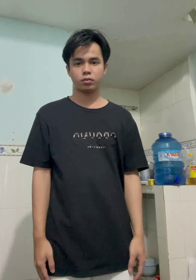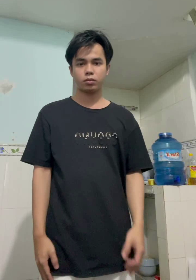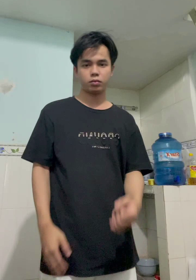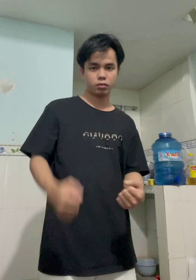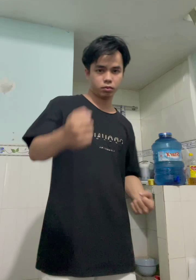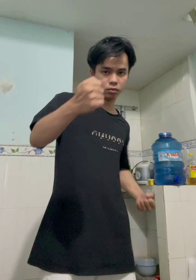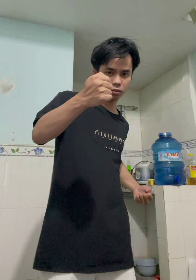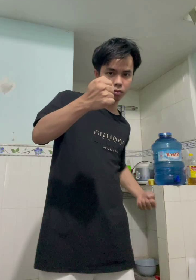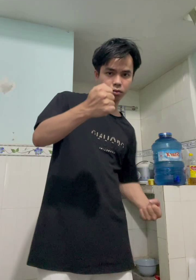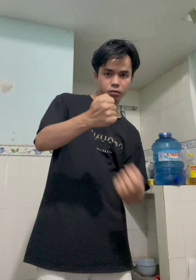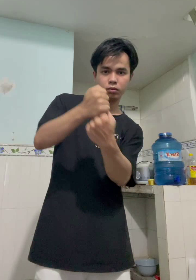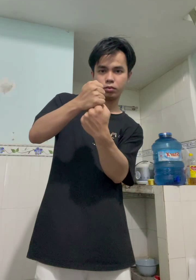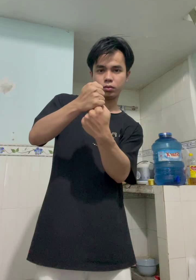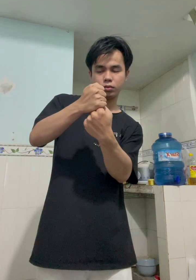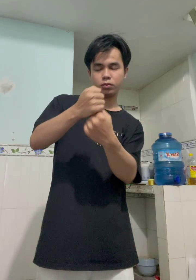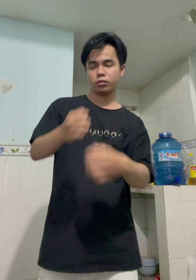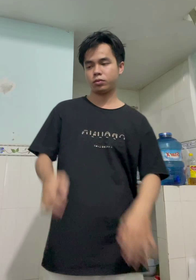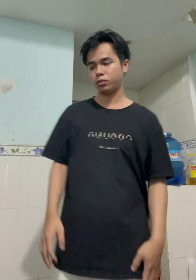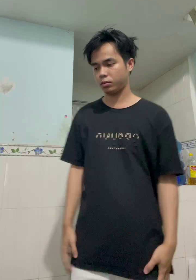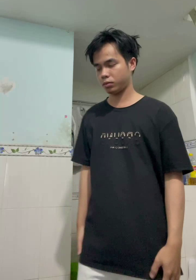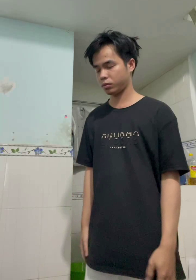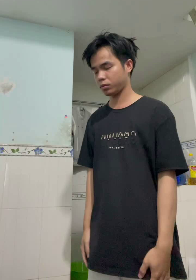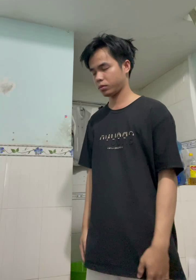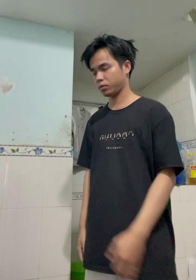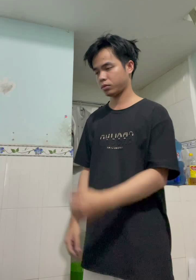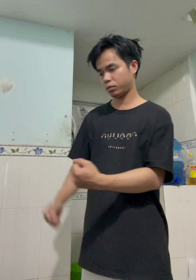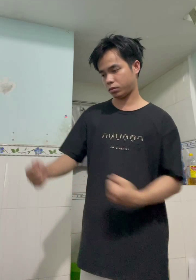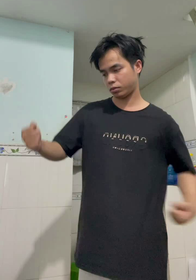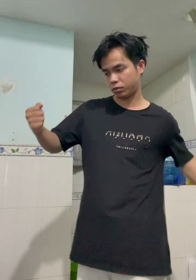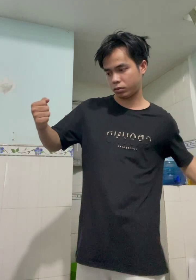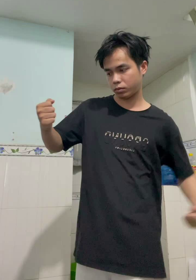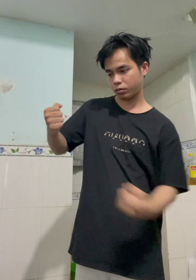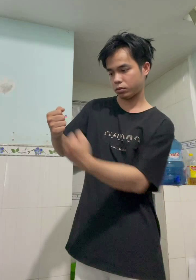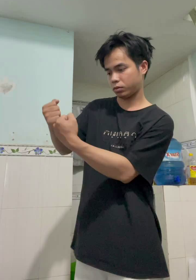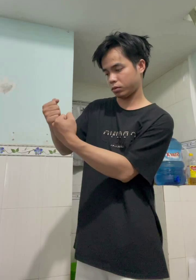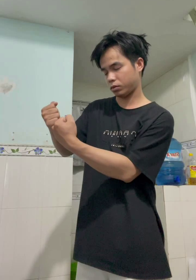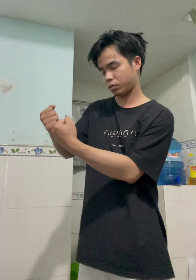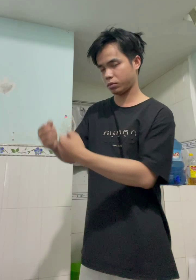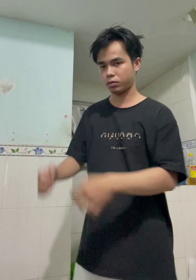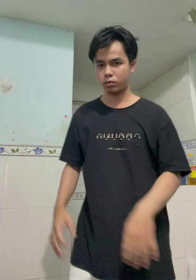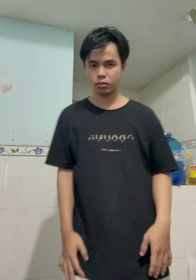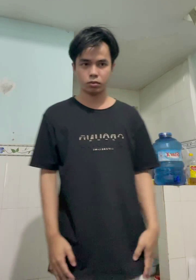ho tro